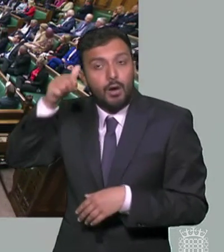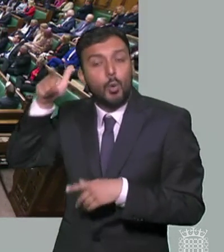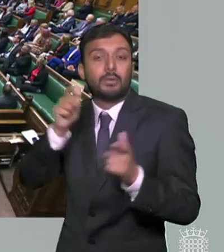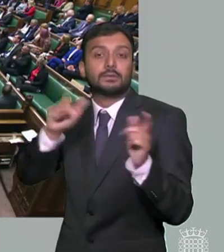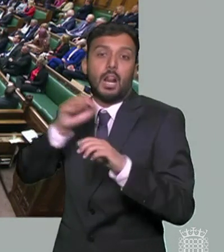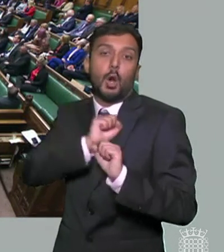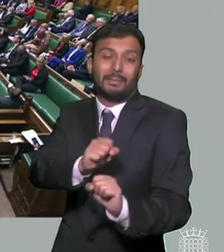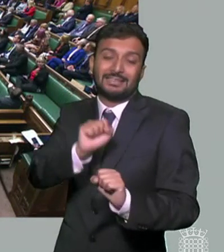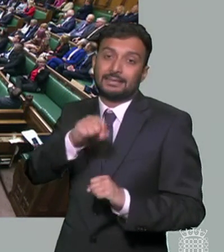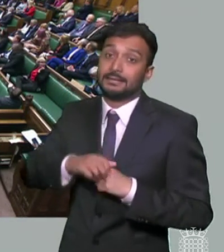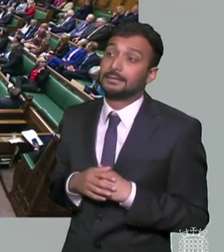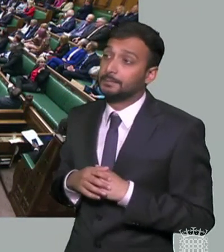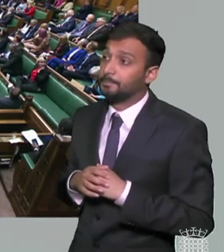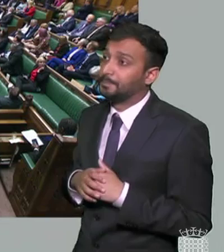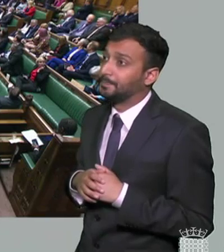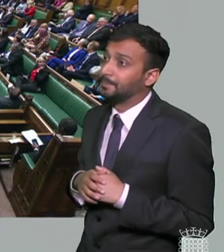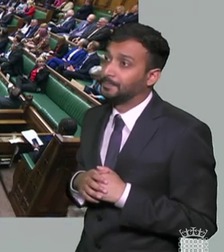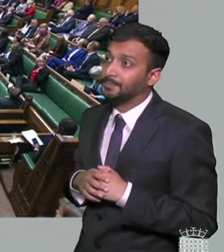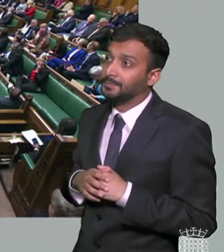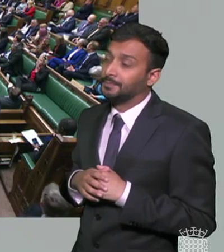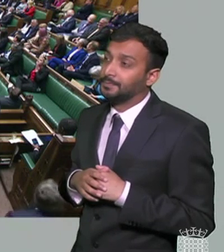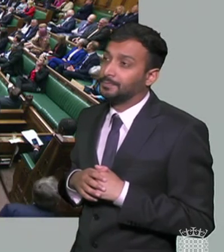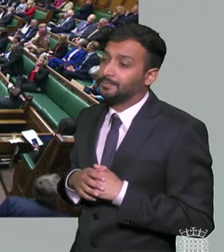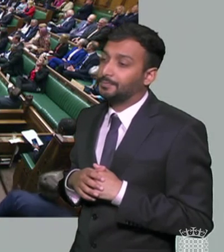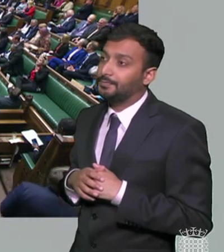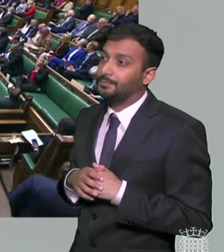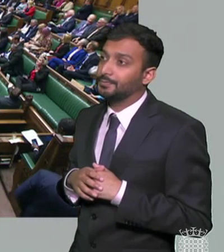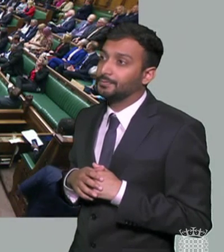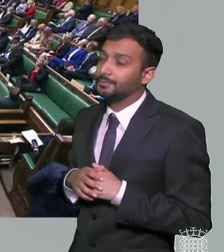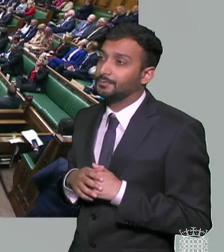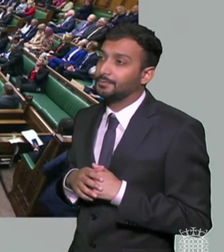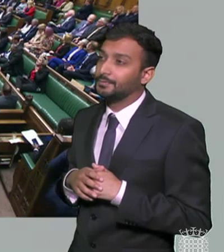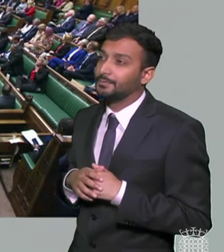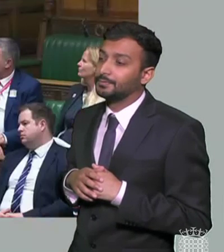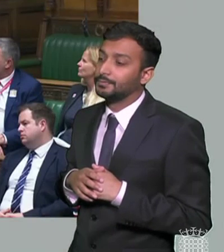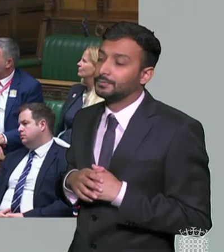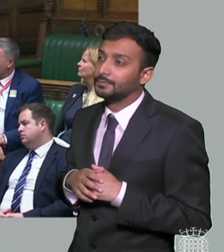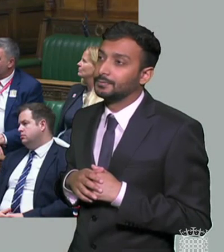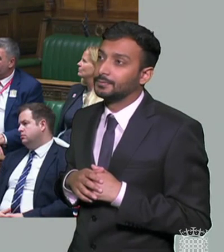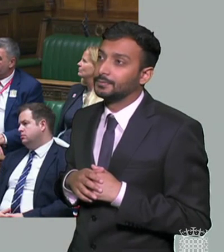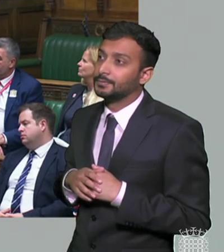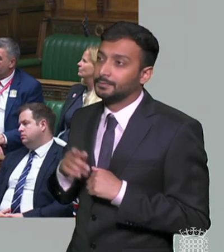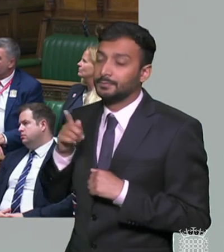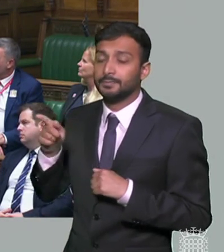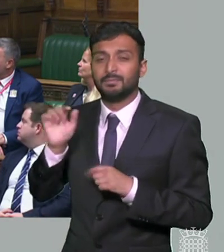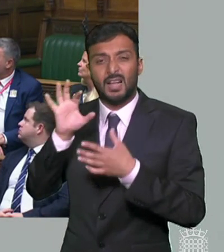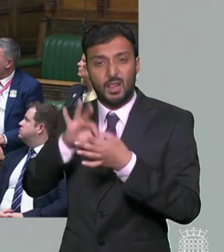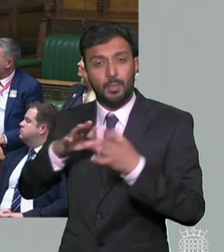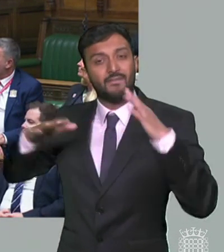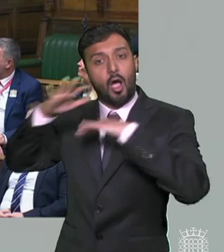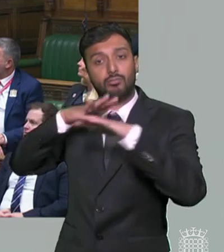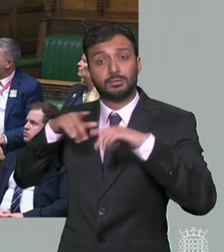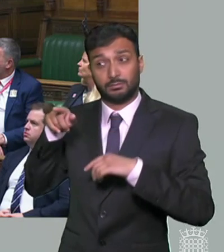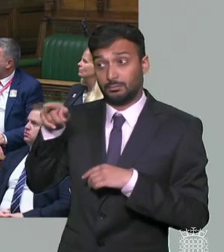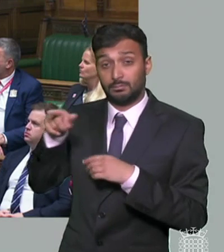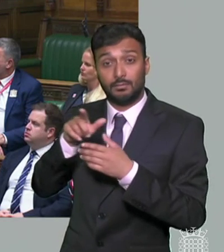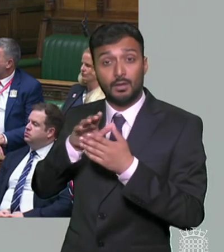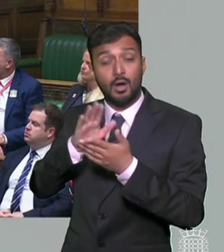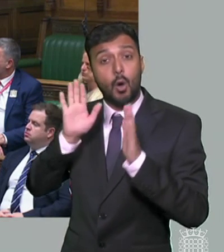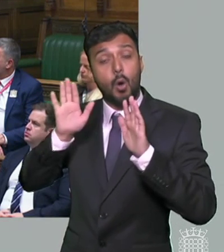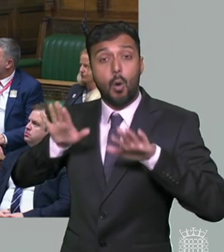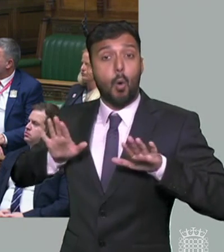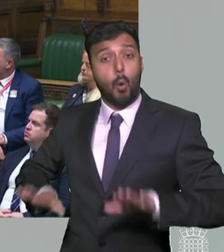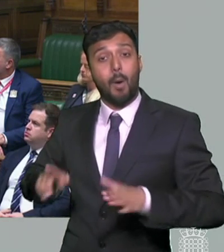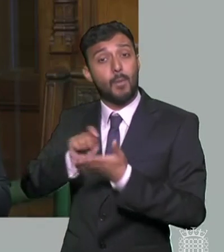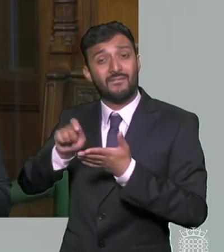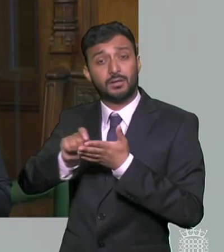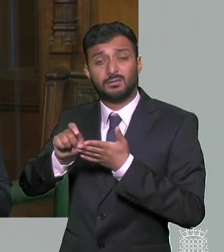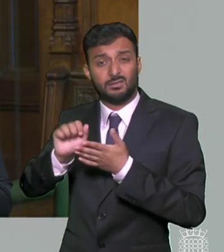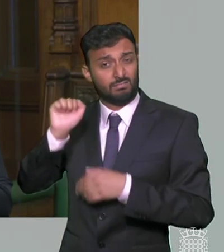In its efforts to pursue a hostile environment, the Home Office routinely tears families apart and breaks human rights and equalities legislation.